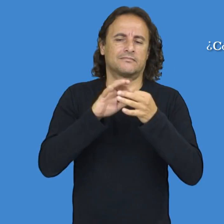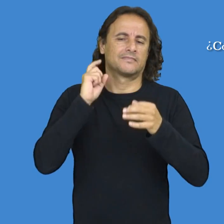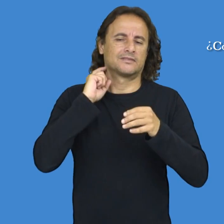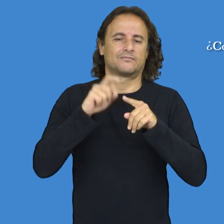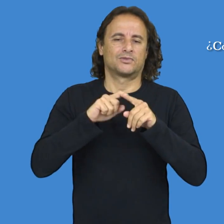meningitis